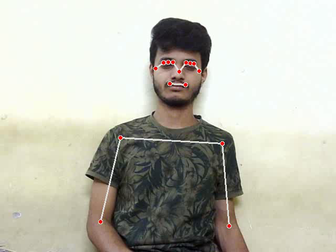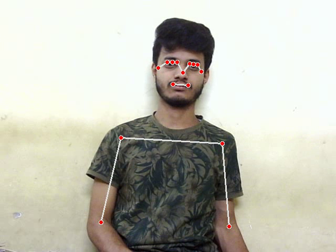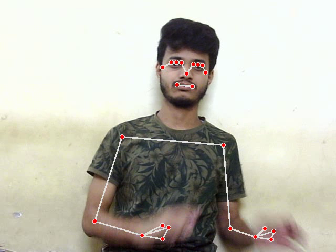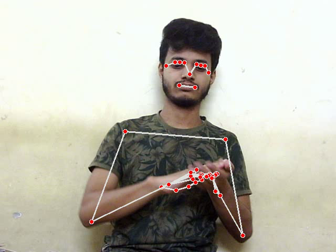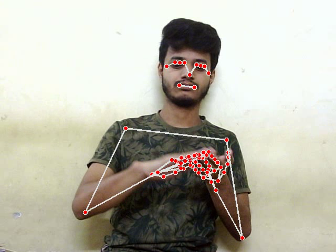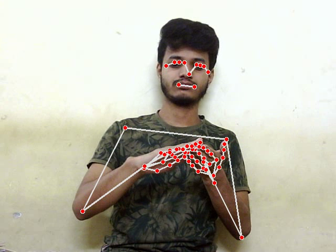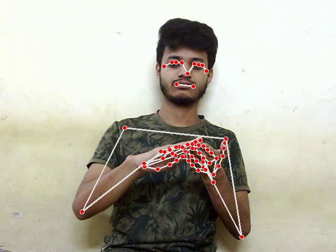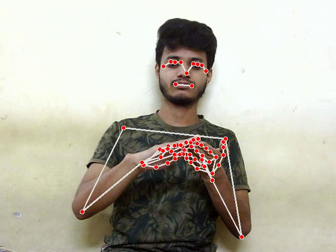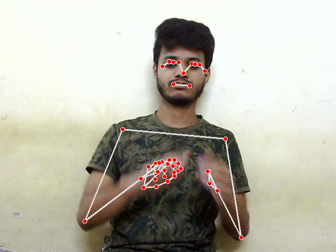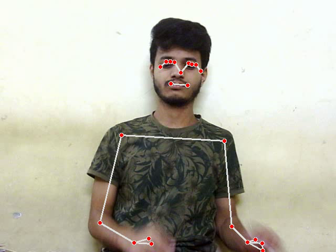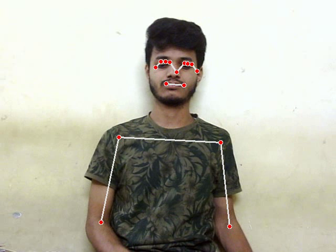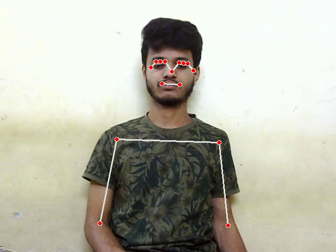nice